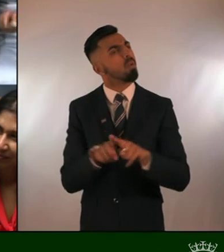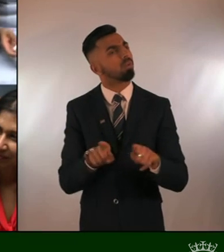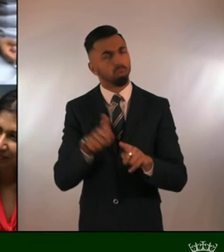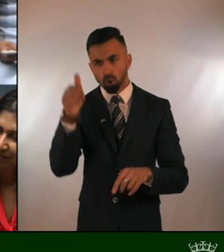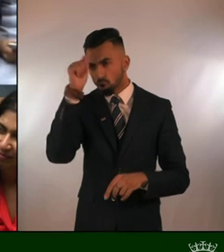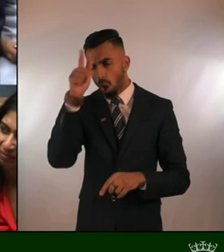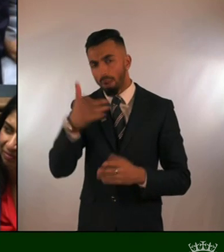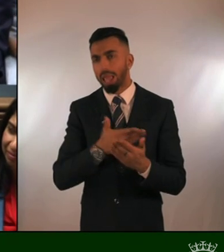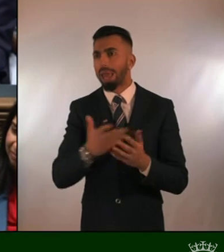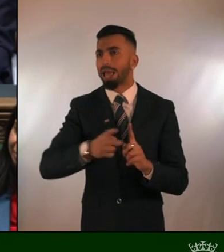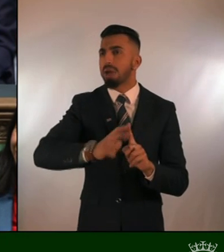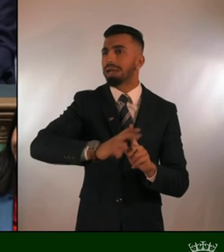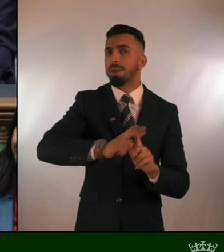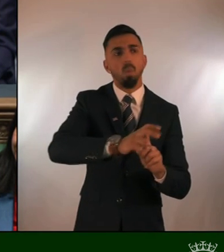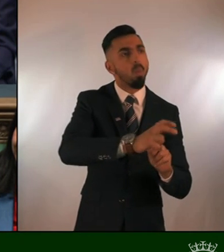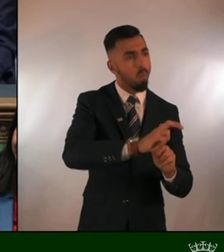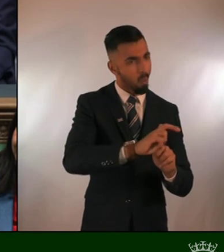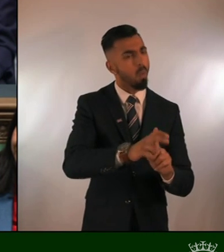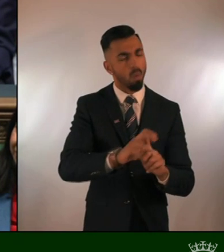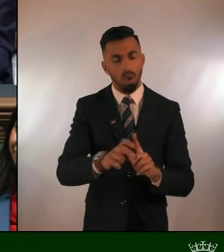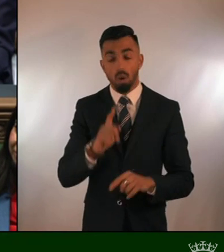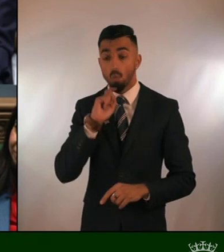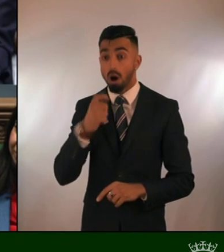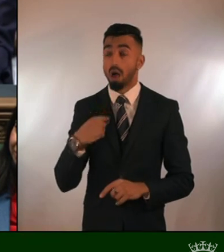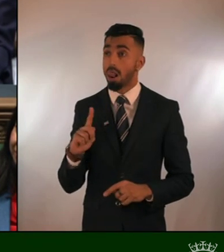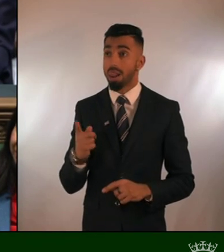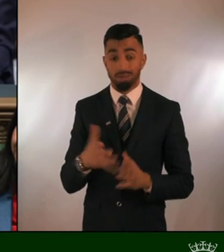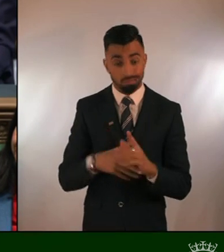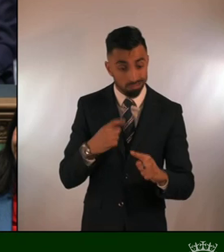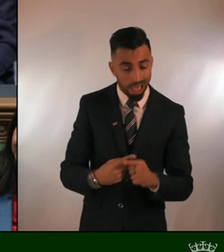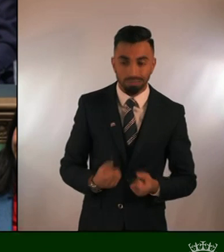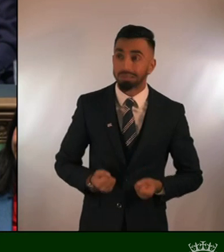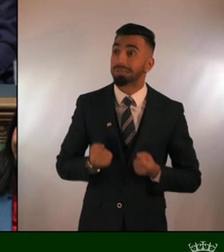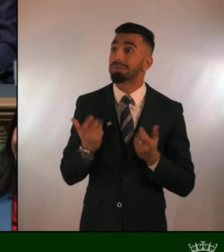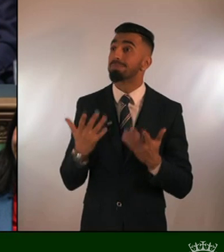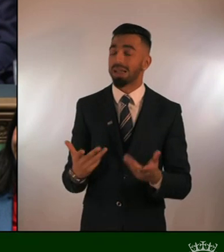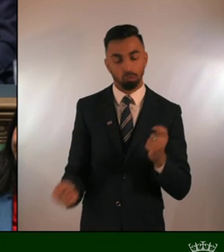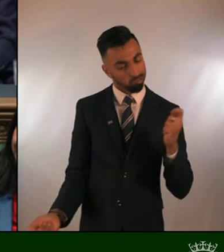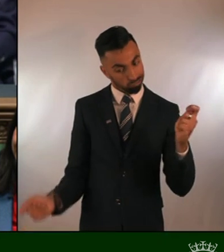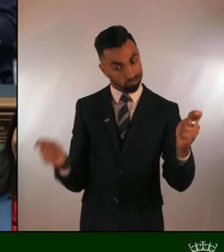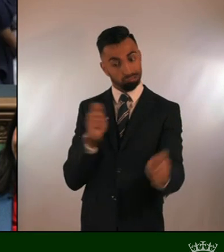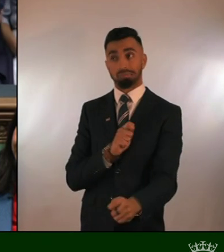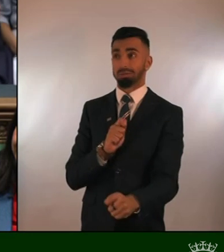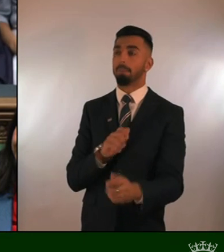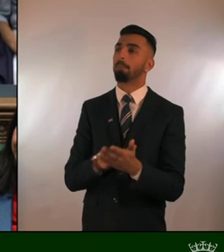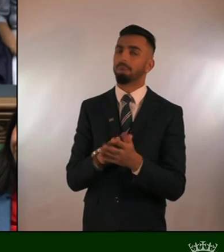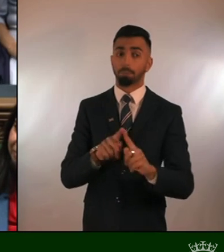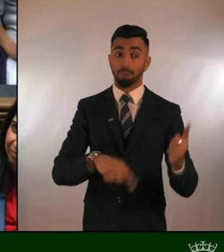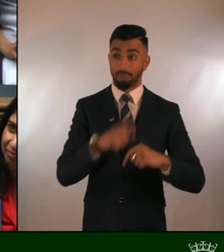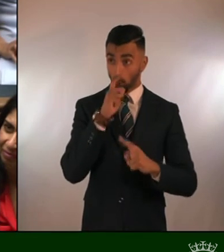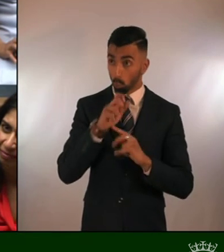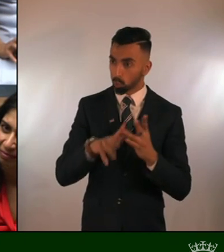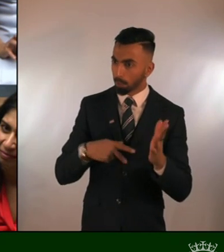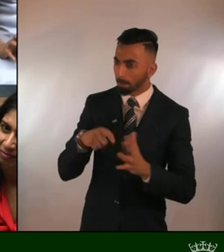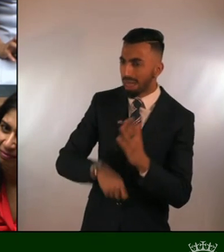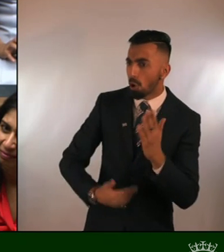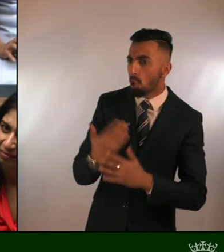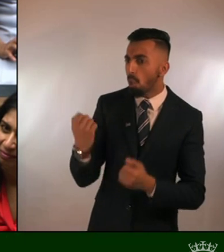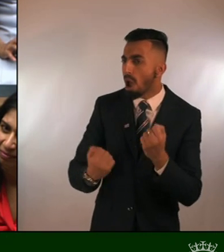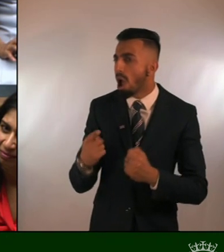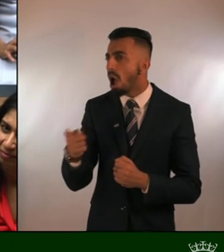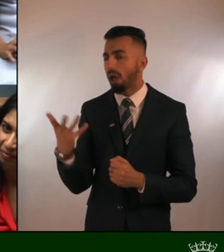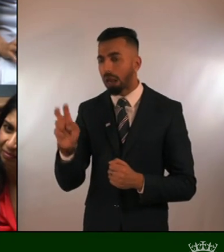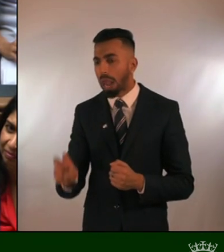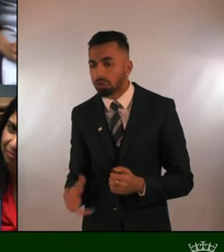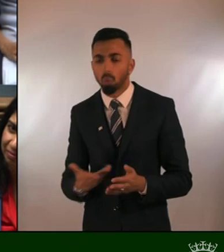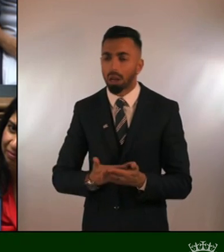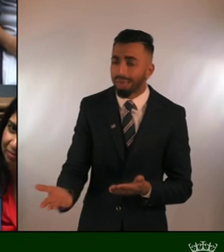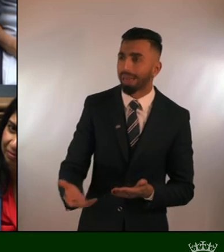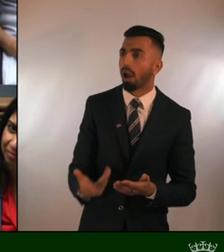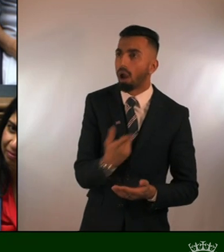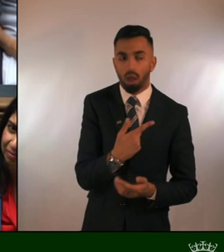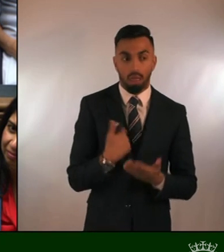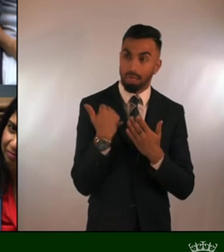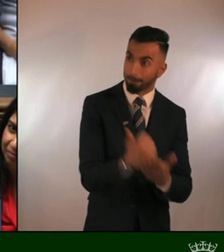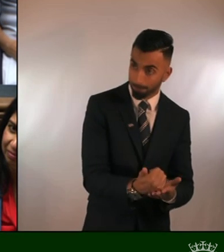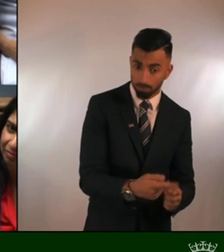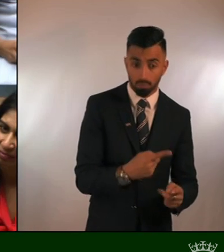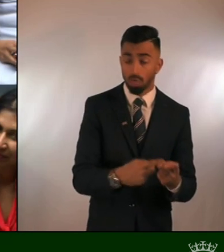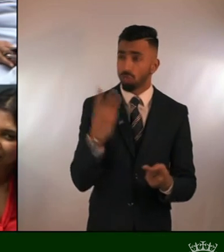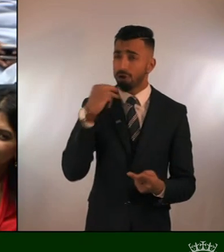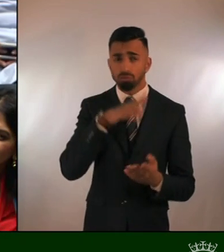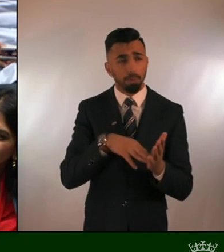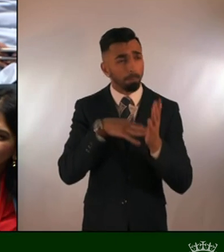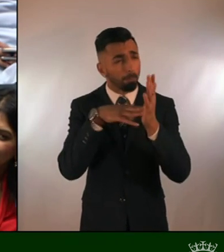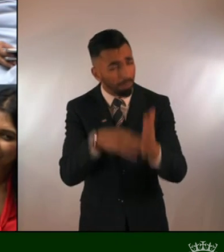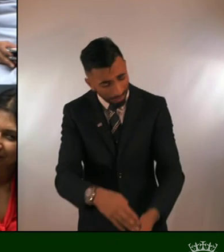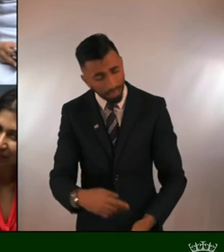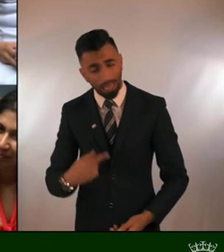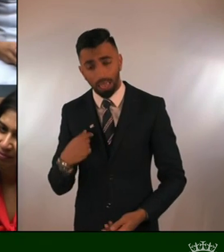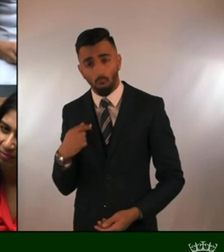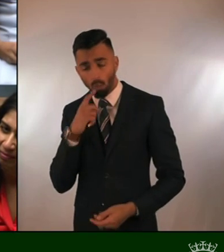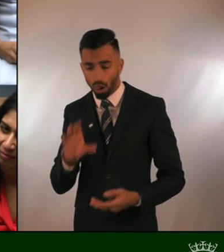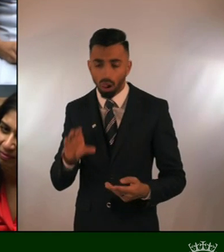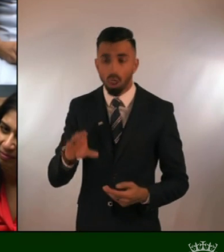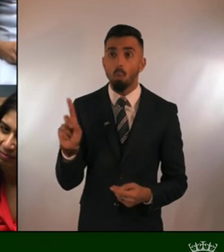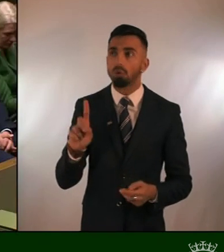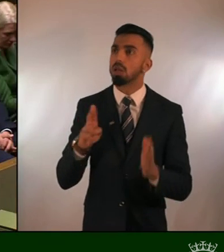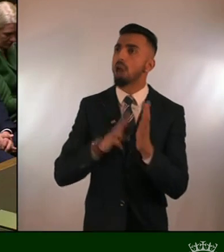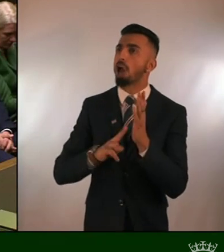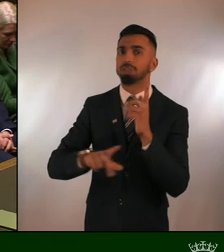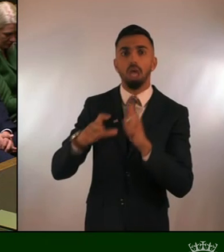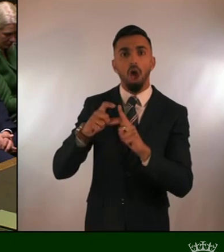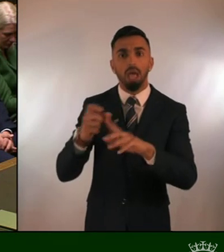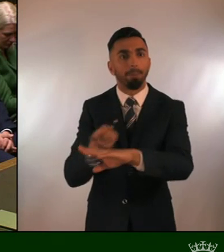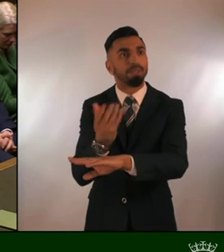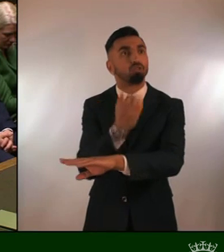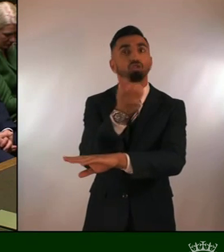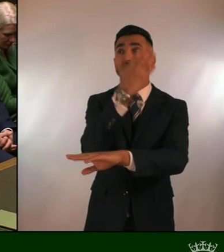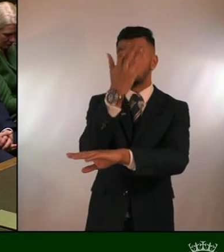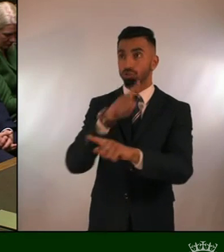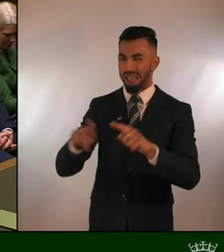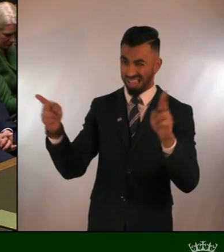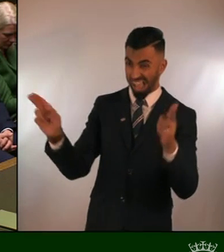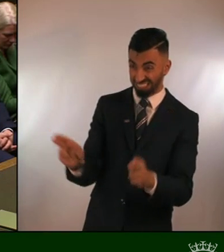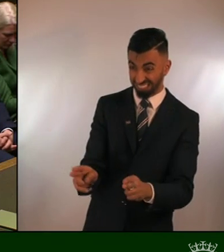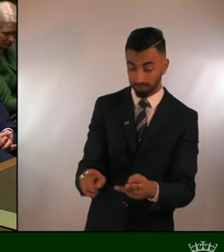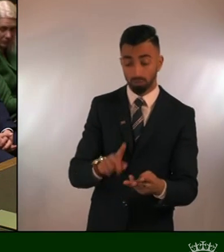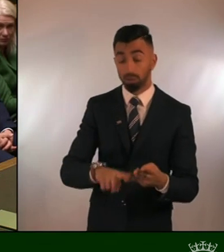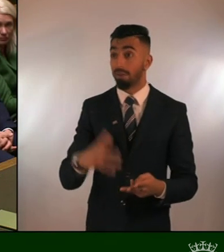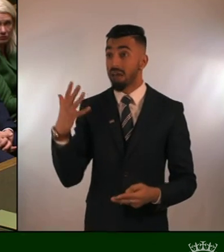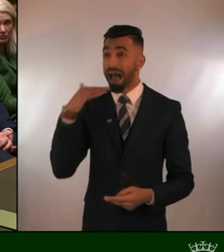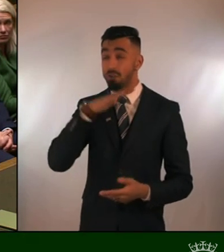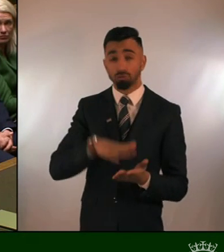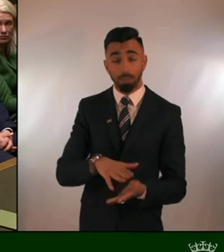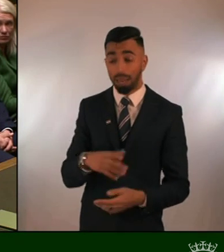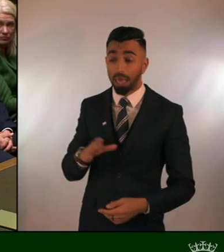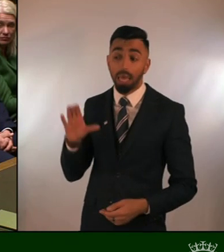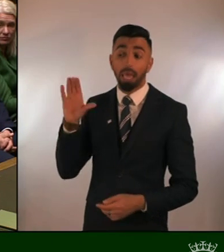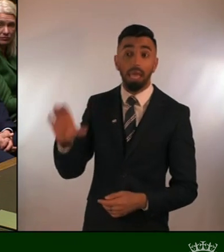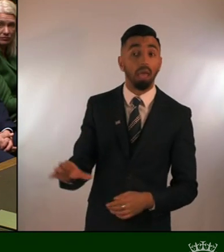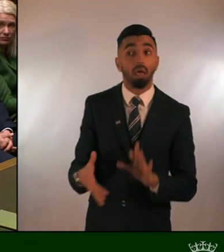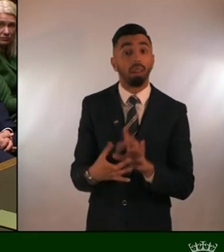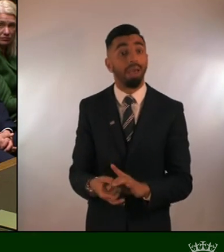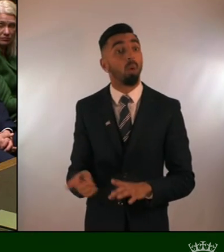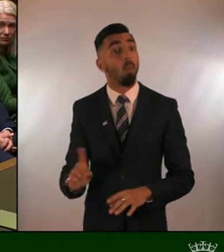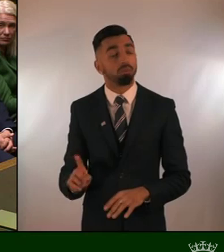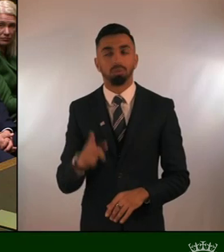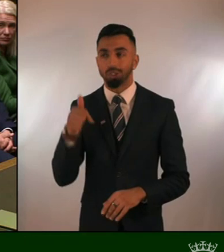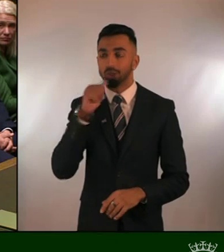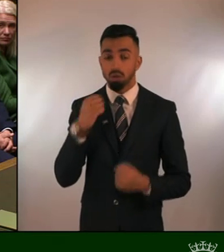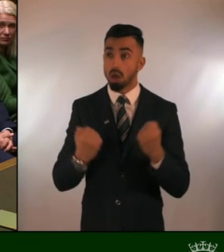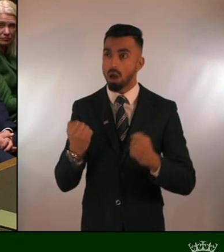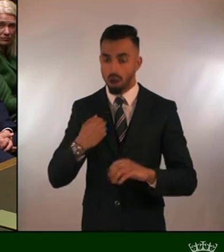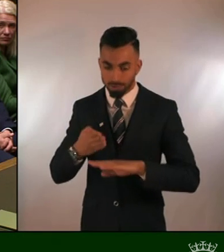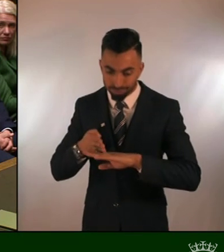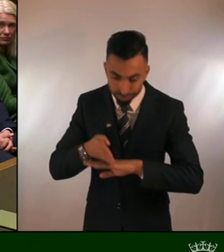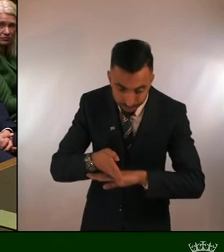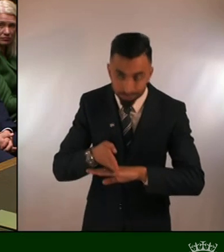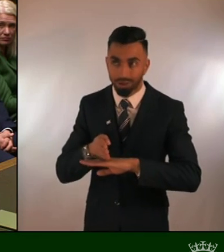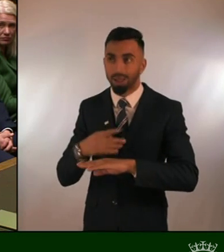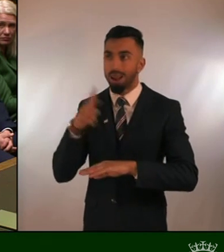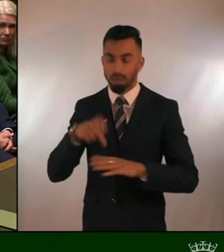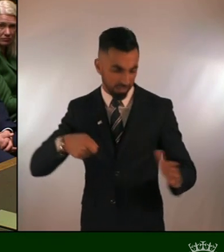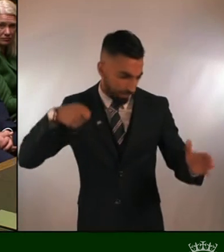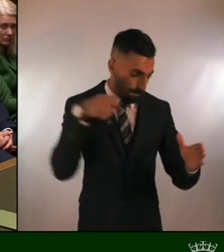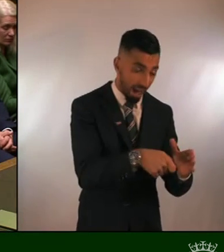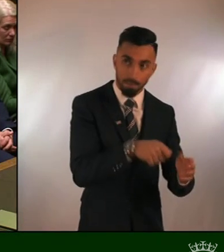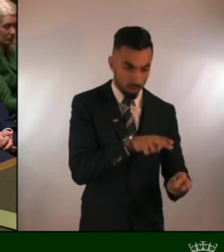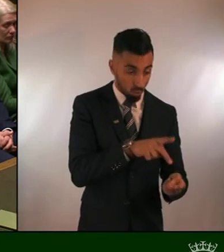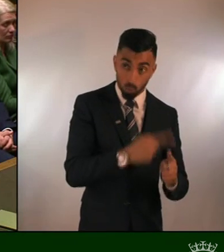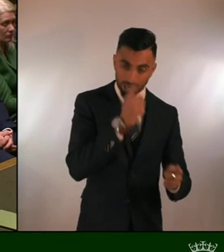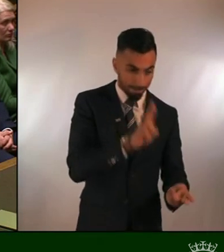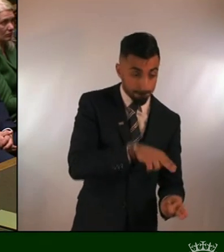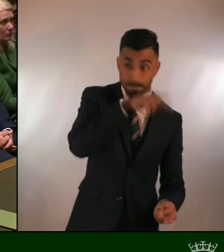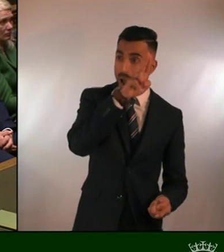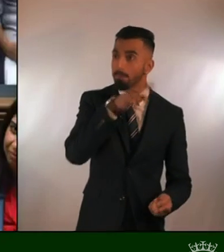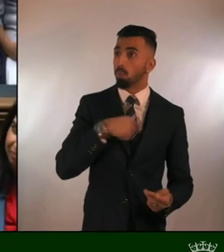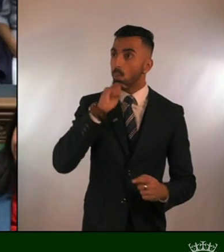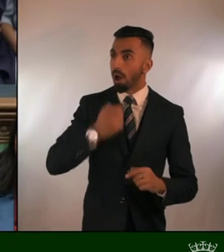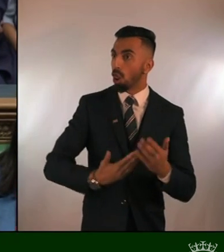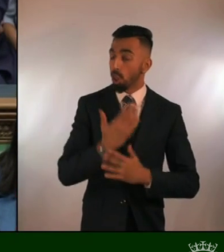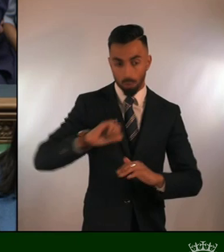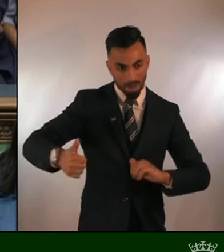We are introducing a comprehensive package of tax and spend reforms to make it cheaper to buy zero or low emission cars, vans, motorbikes and taxis; we are investing £300 million in tackling nitrogen dioxide emissions in towns and cities across England; and we are investing £500 million to support the roll-out of new rapid charging hubs, so that drivers are never more than 30 miles away from being able to charge up their car.